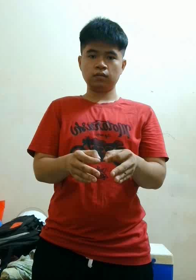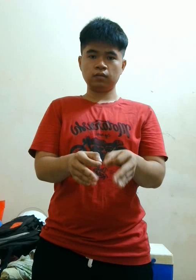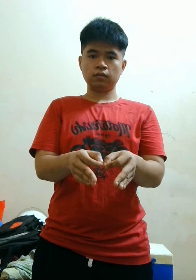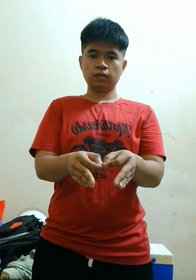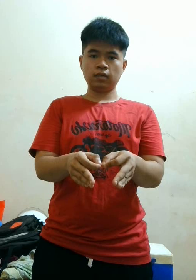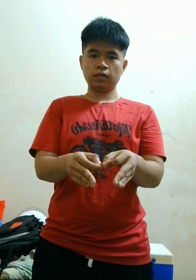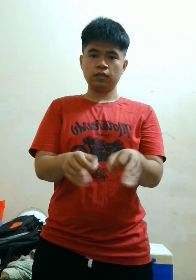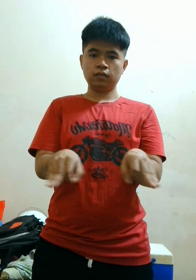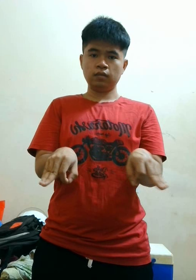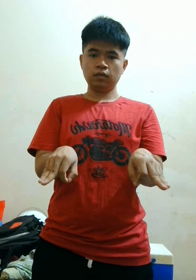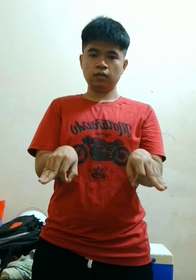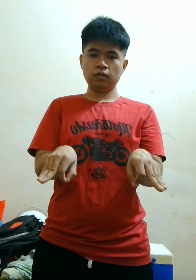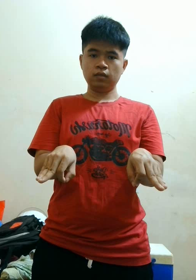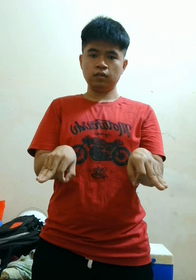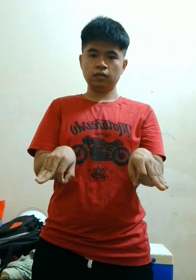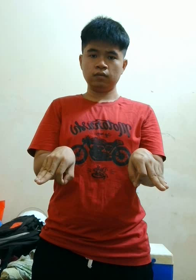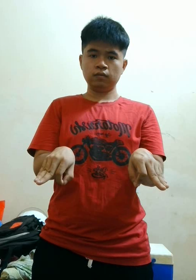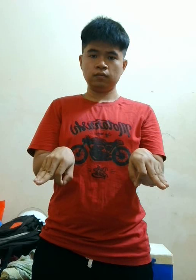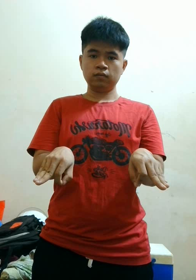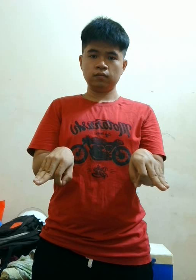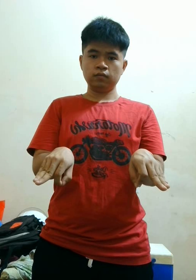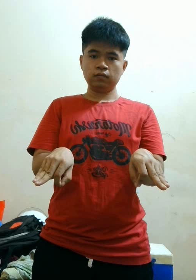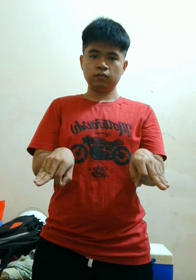cai gi